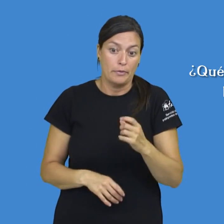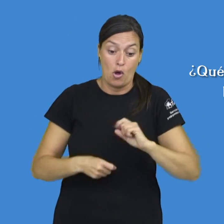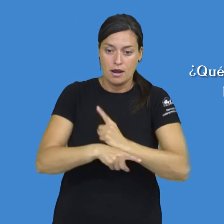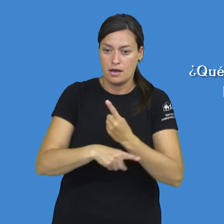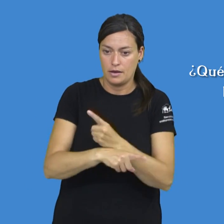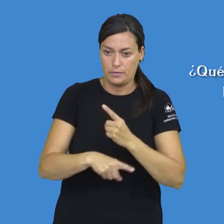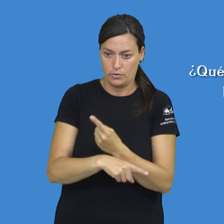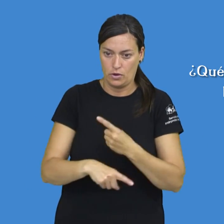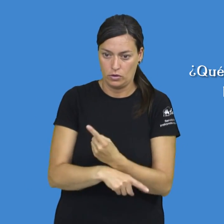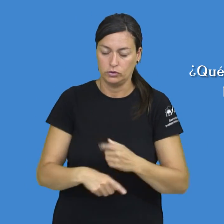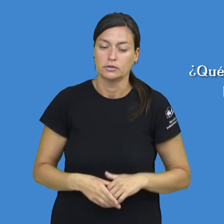nervioso